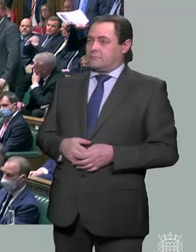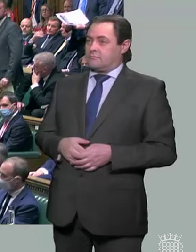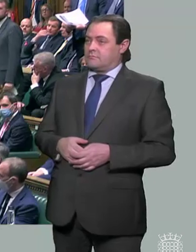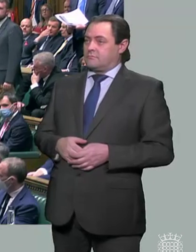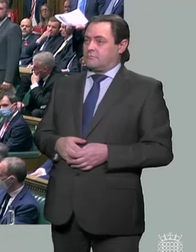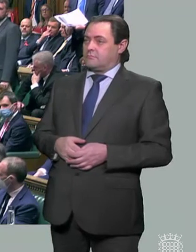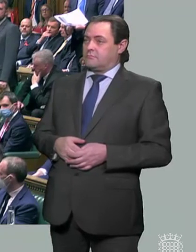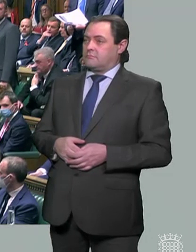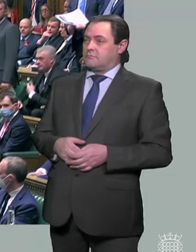and other councils will be able to make more successful bids.